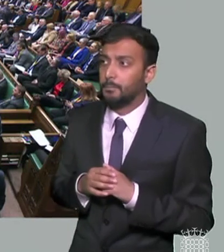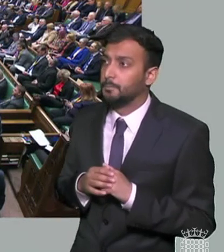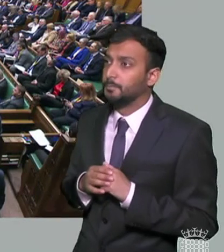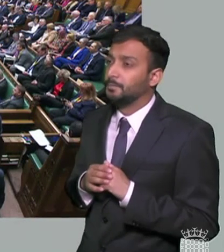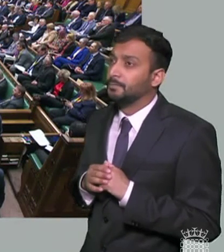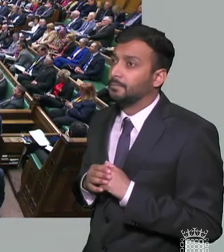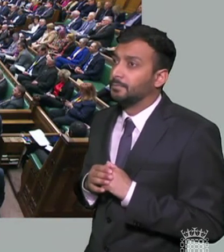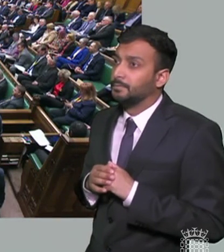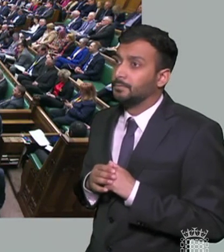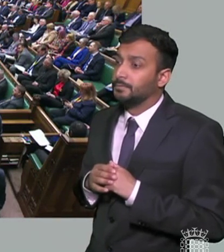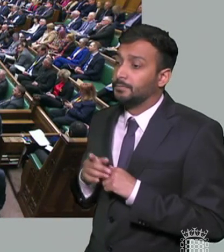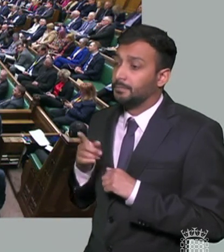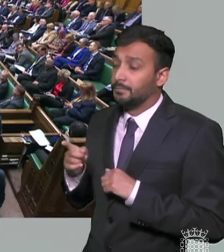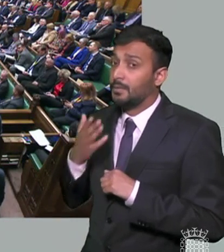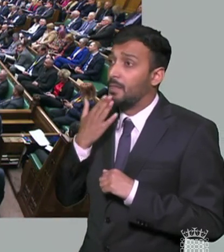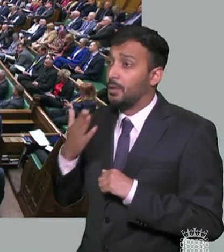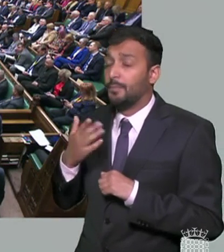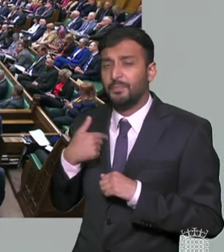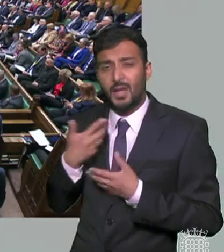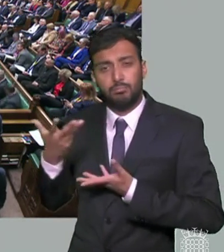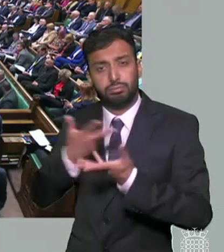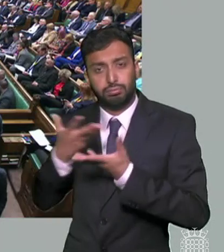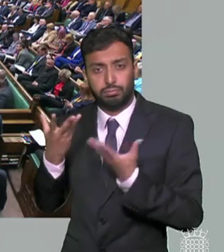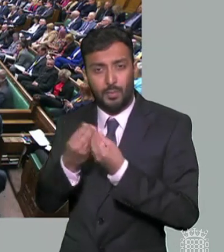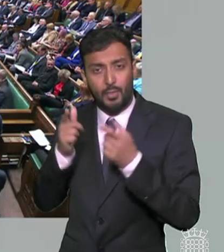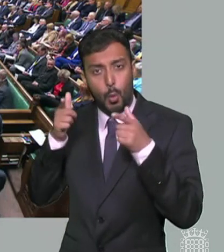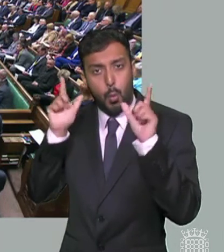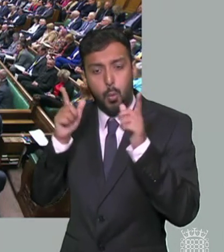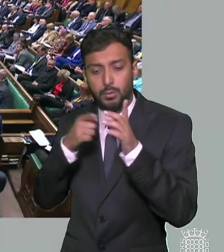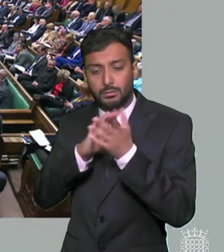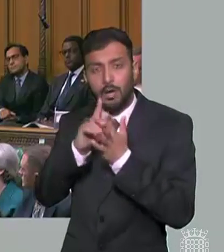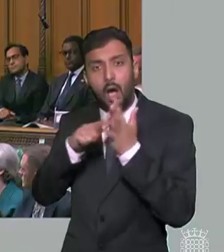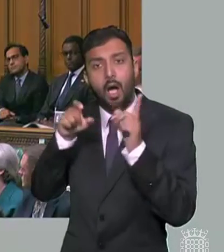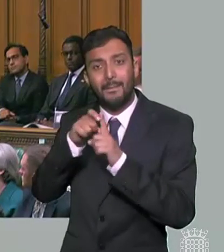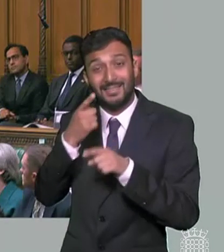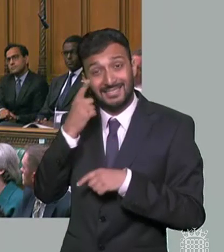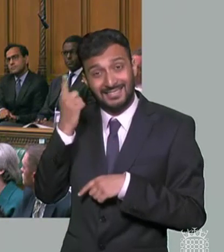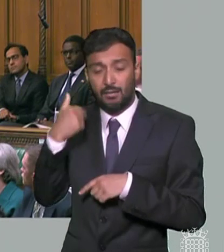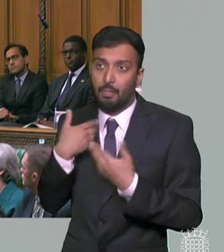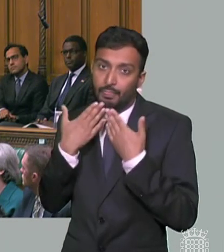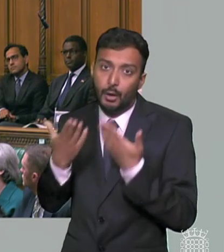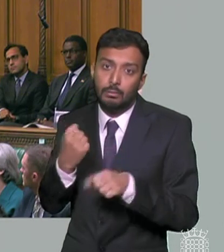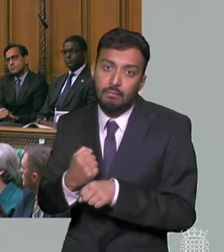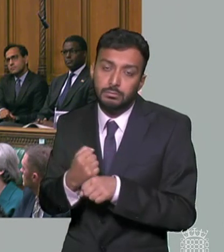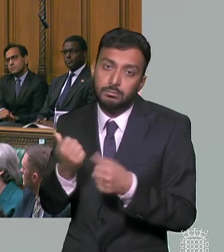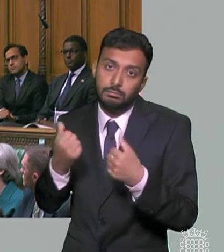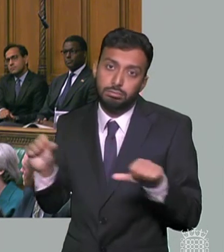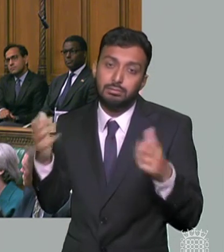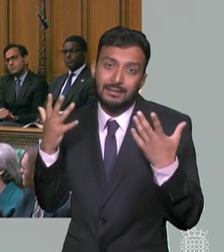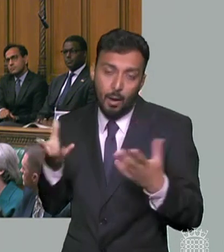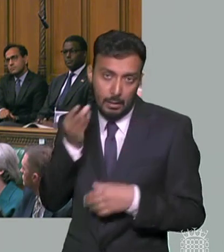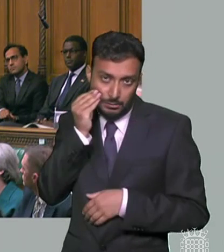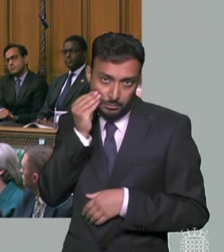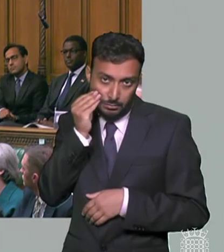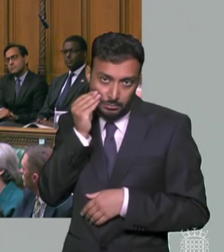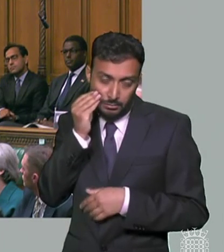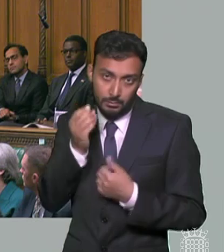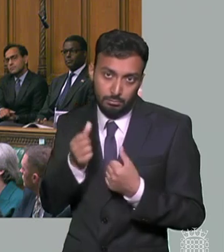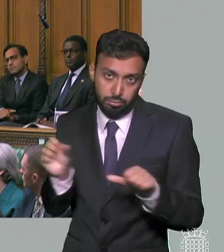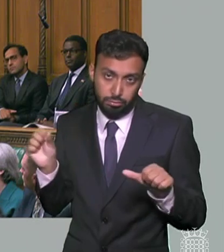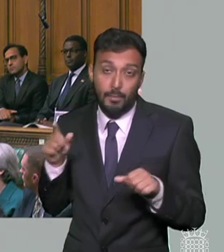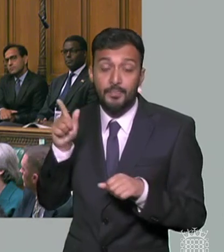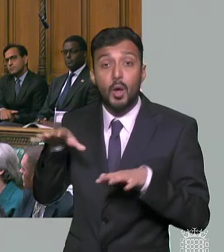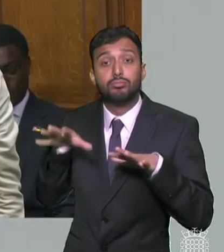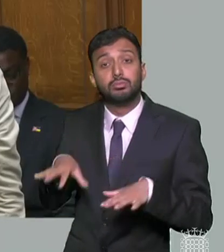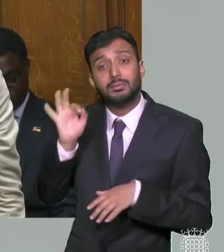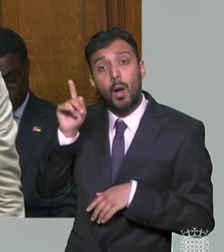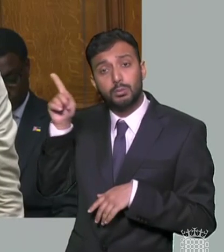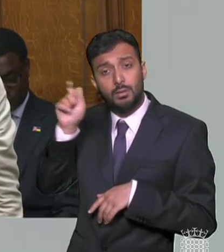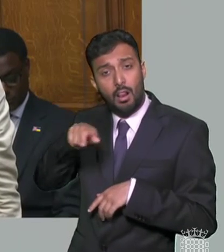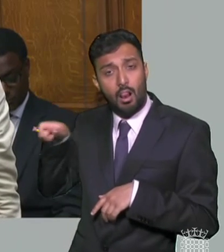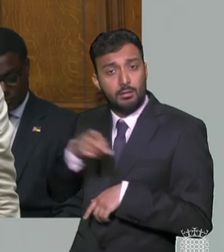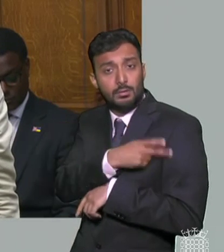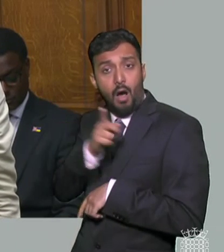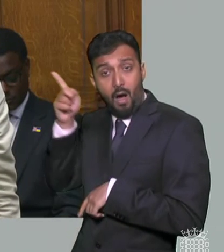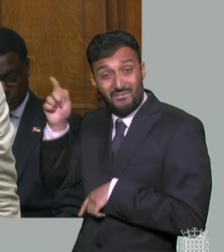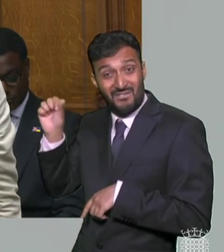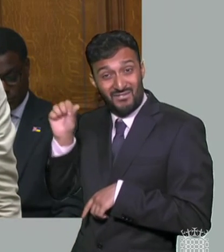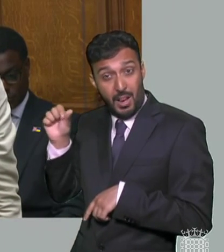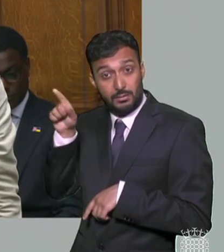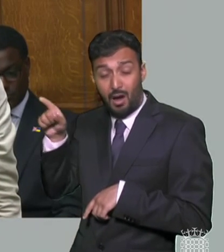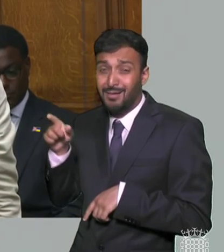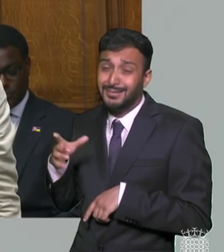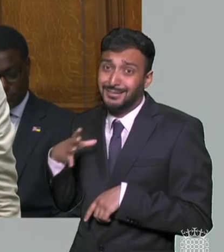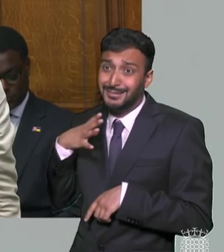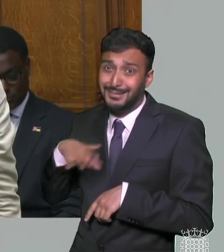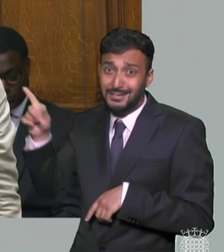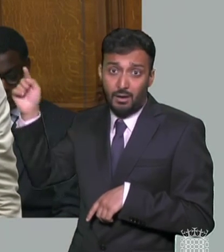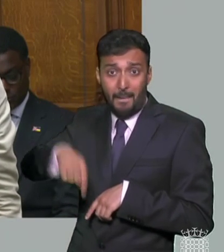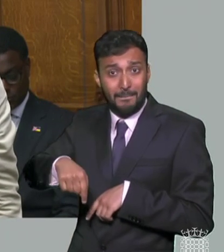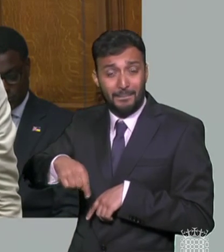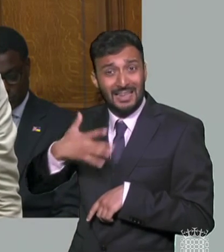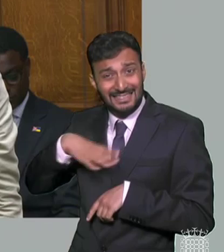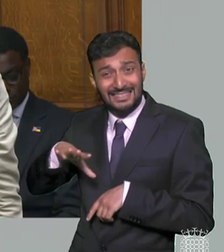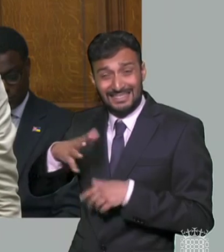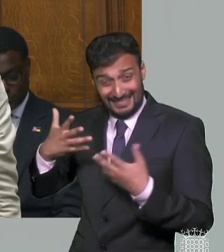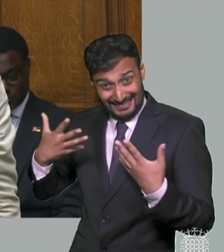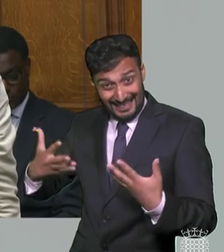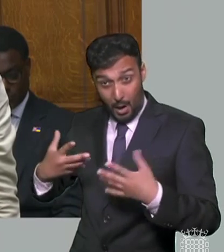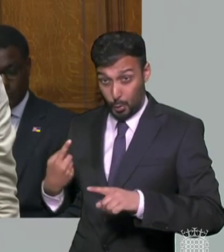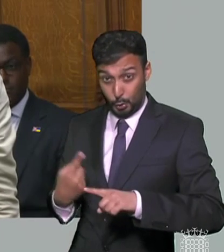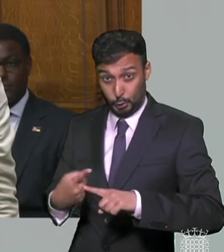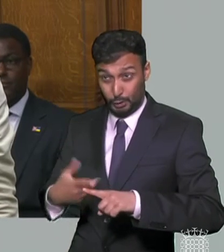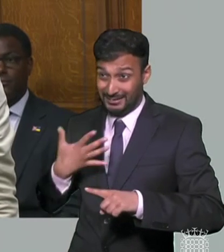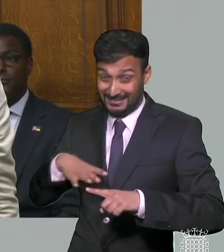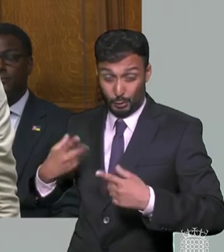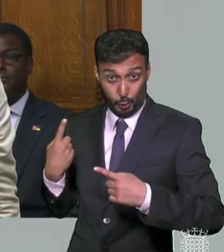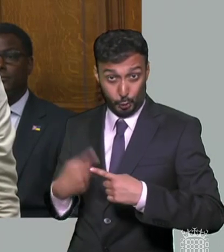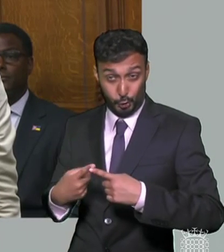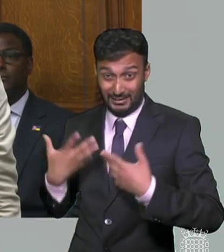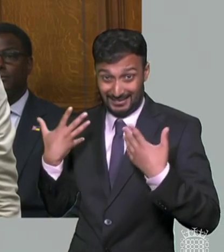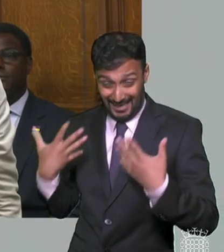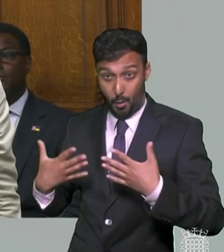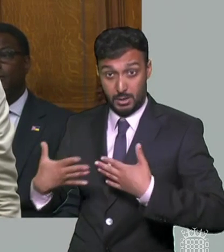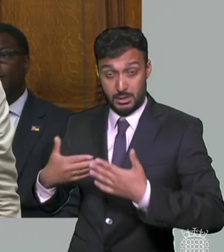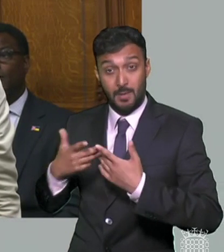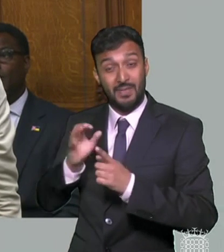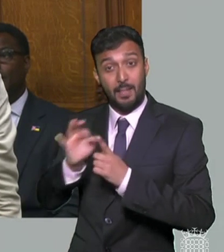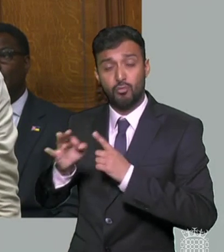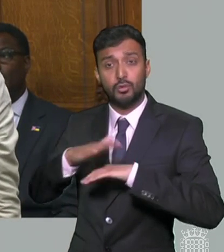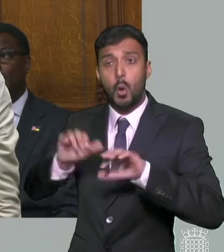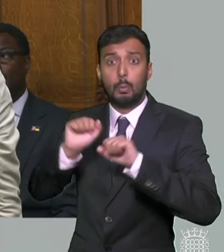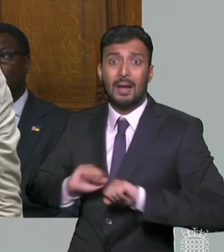Having spoken to Lord Ahmad yesterday, I thank the Government for listening and now allowing high-risk British Council contractors still in Afghanistan to be processed immediately on their application to the citizen resettlement scheme, rather than having to wait a further two months until the application window closes.